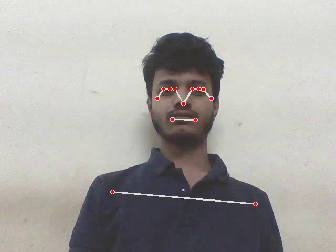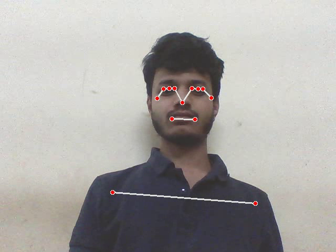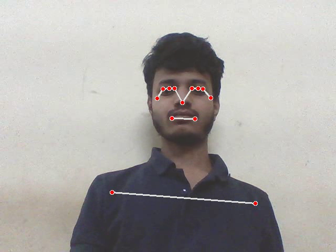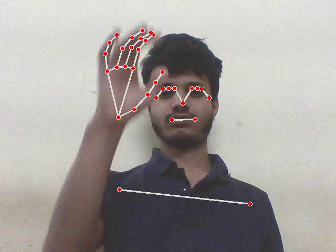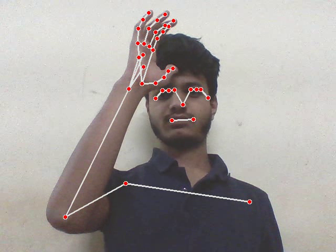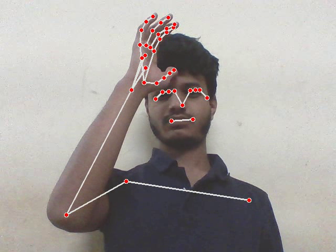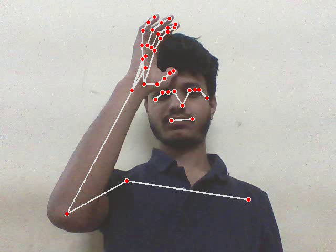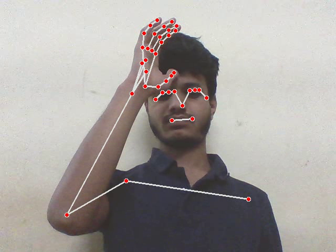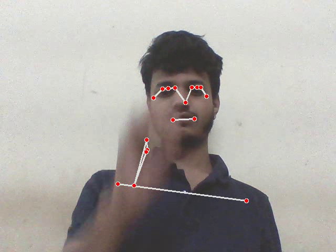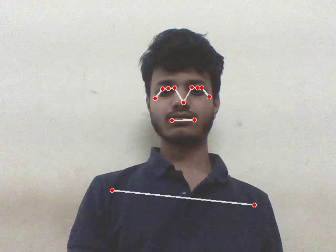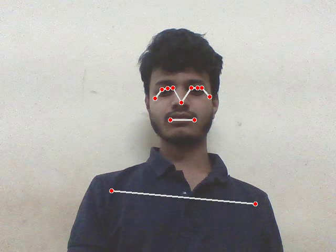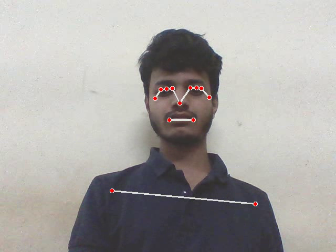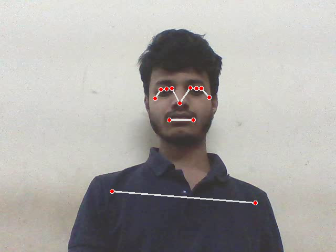father